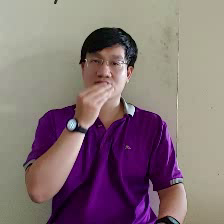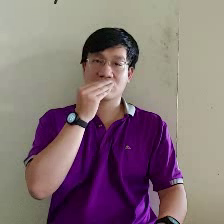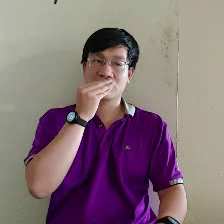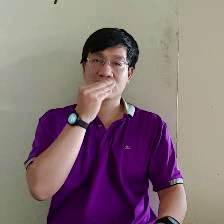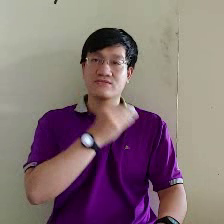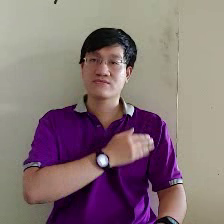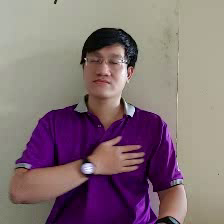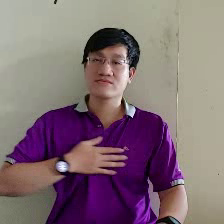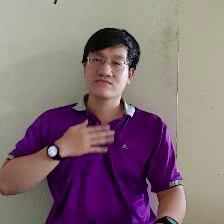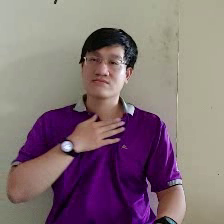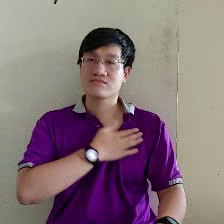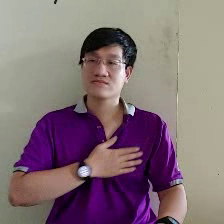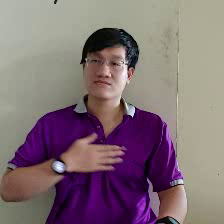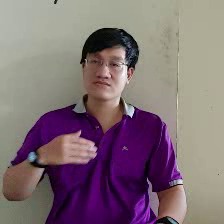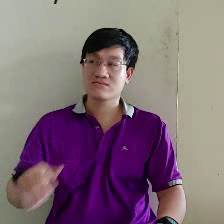Ăn mừng